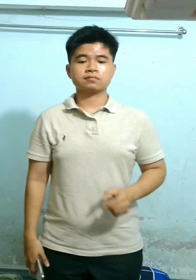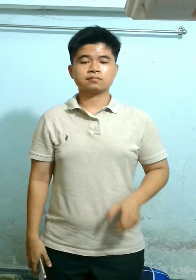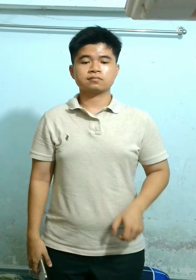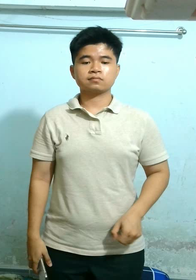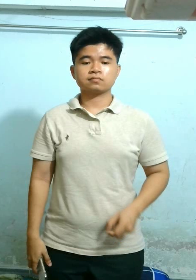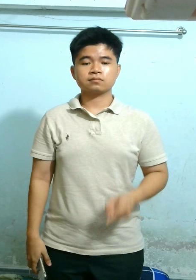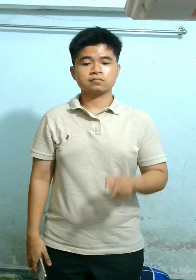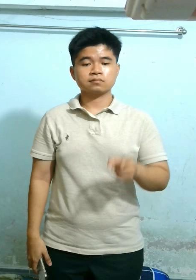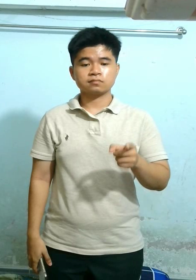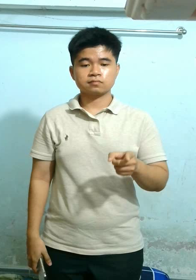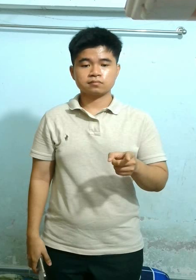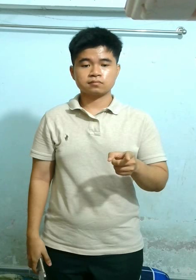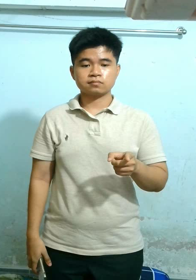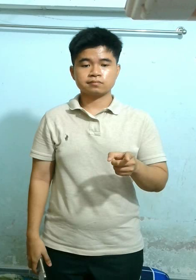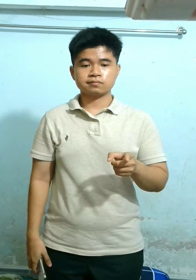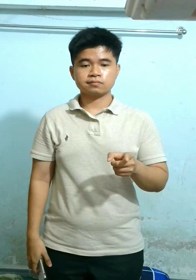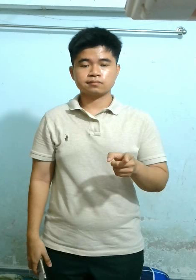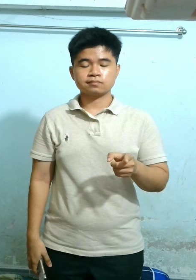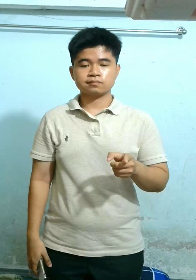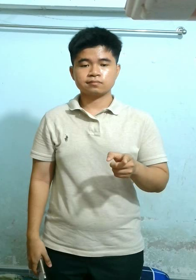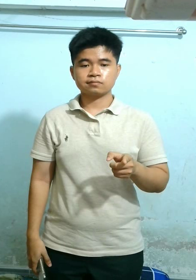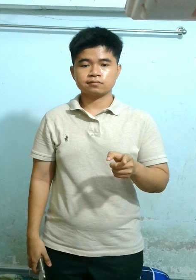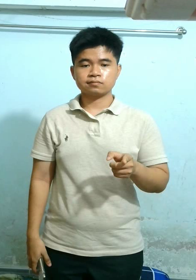ban